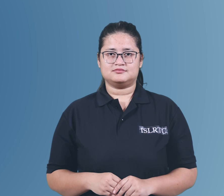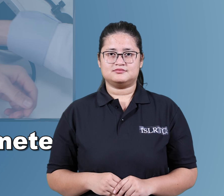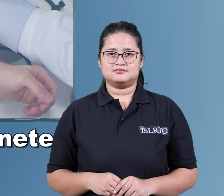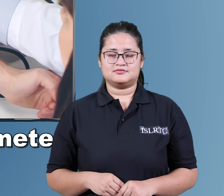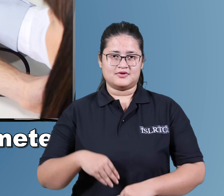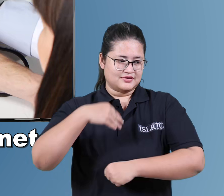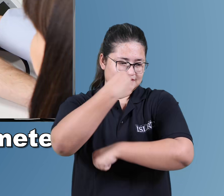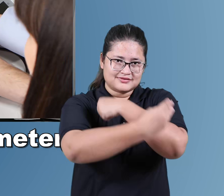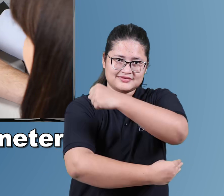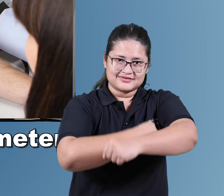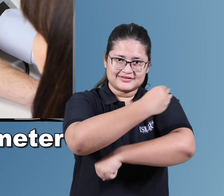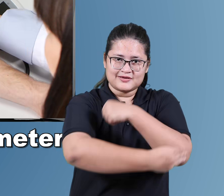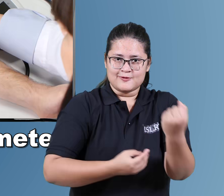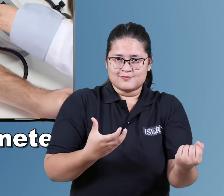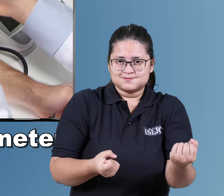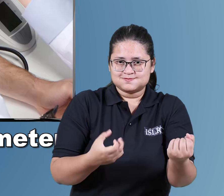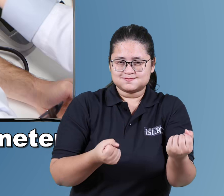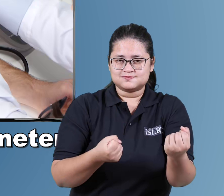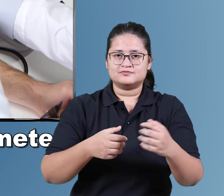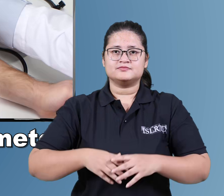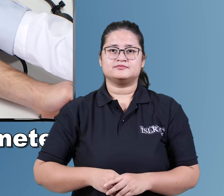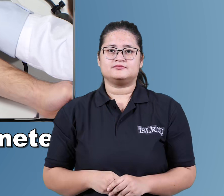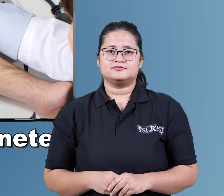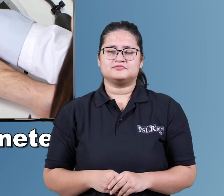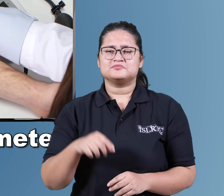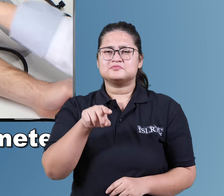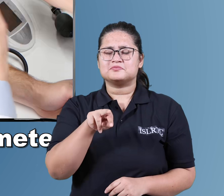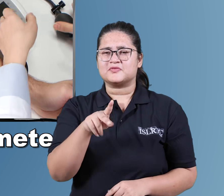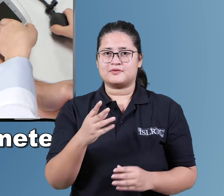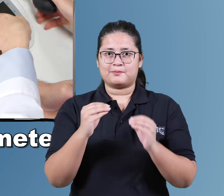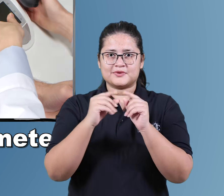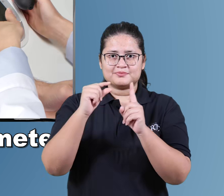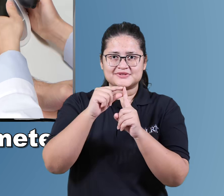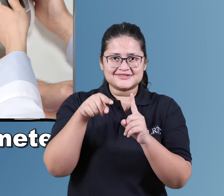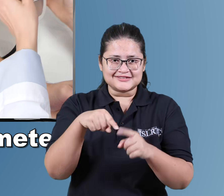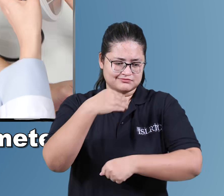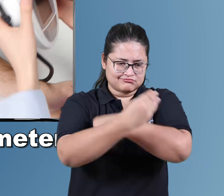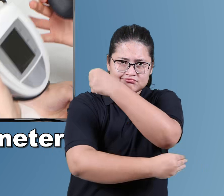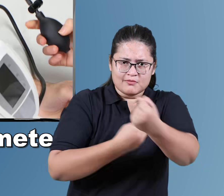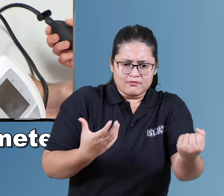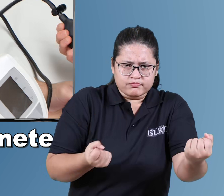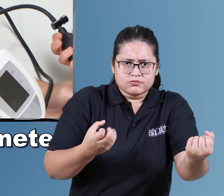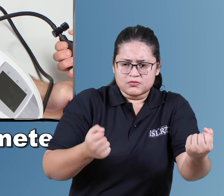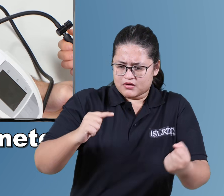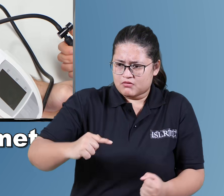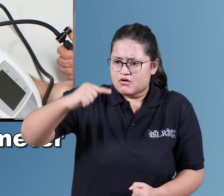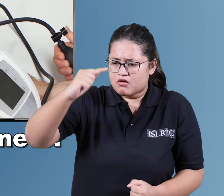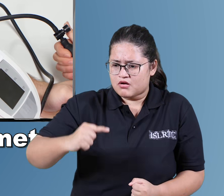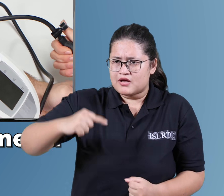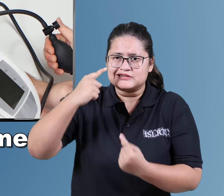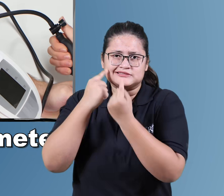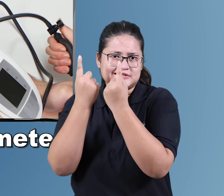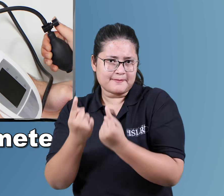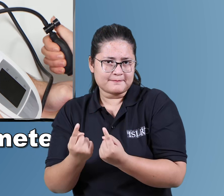Sphygmomanometer A device used to measure blood pressure.